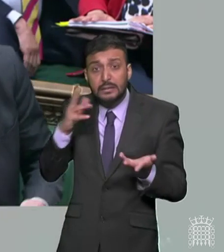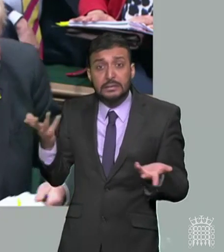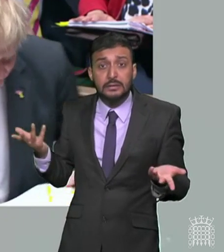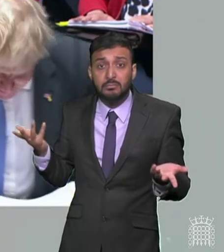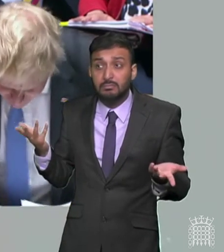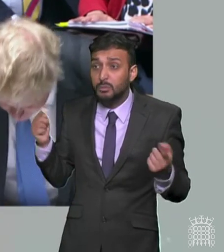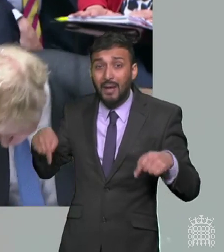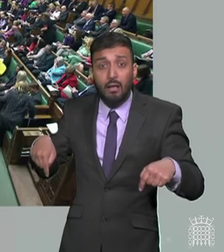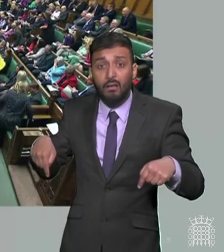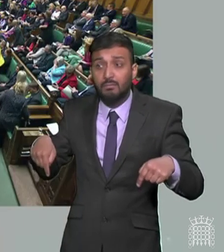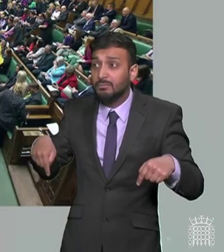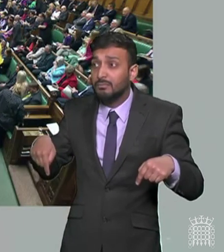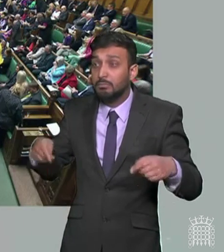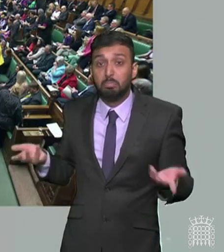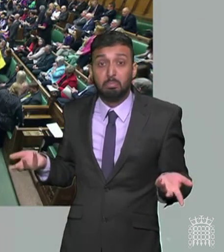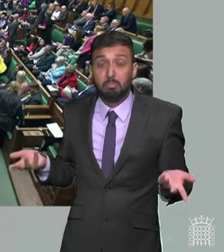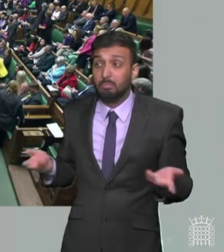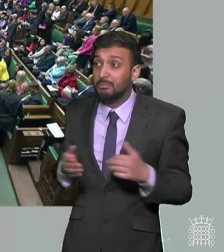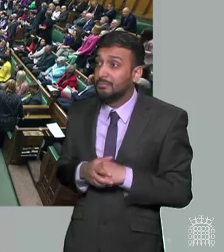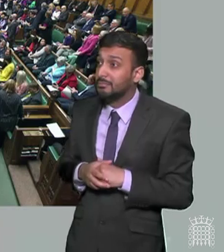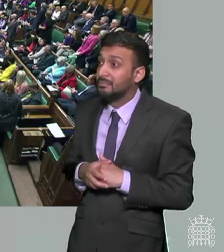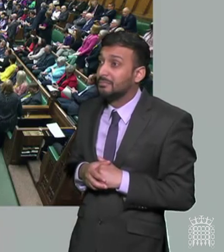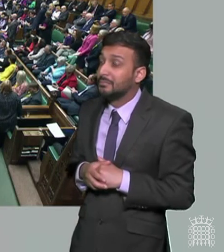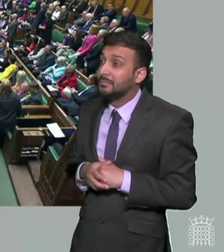He is not even delivering value for money for his own constituents.